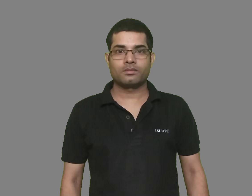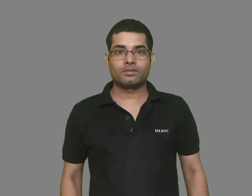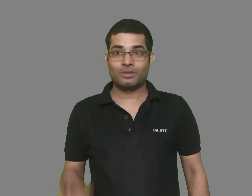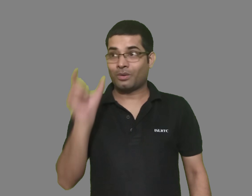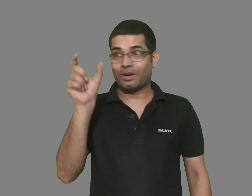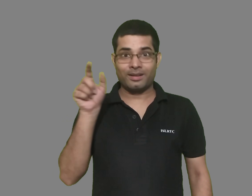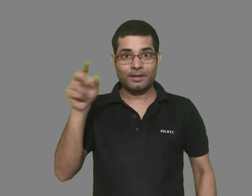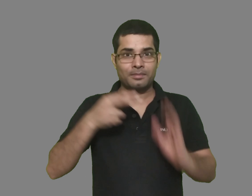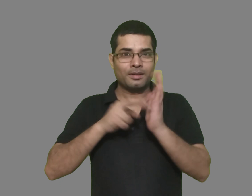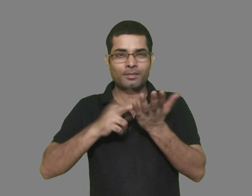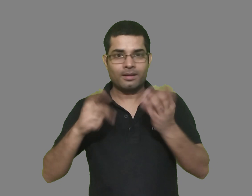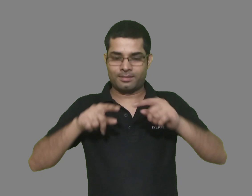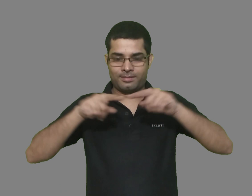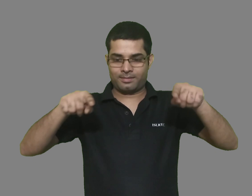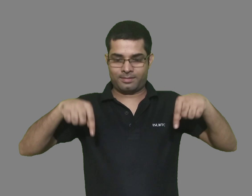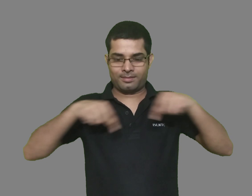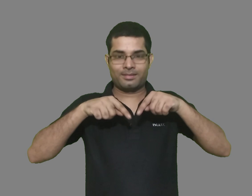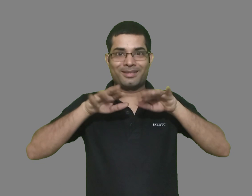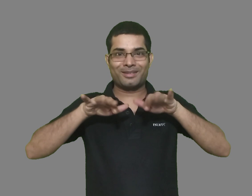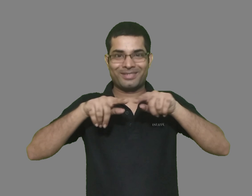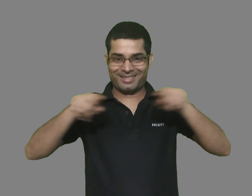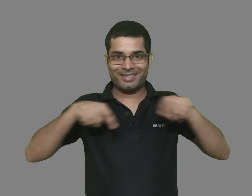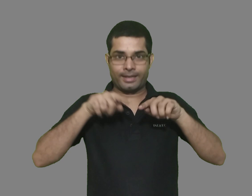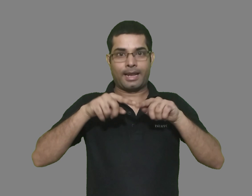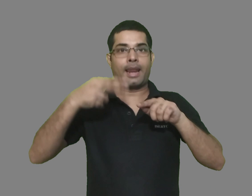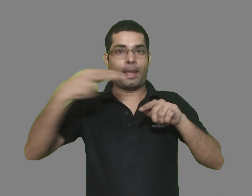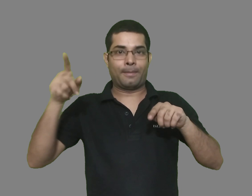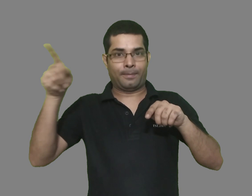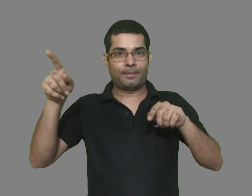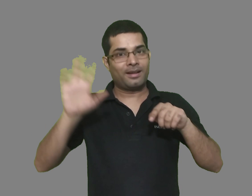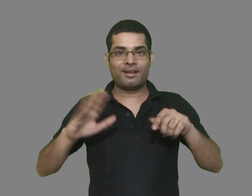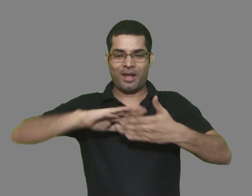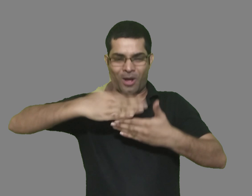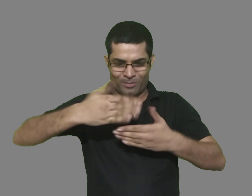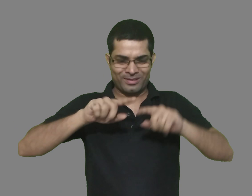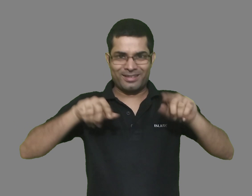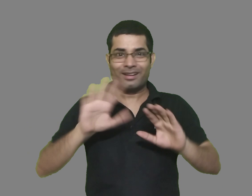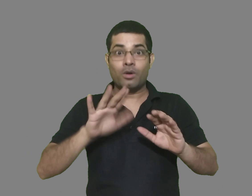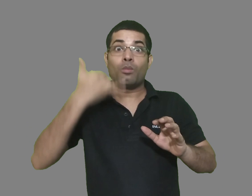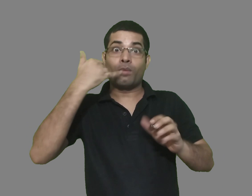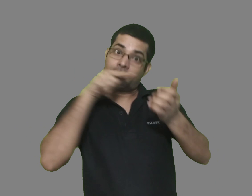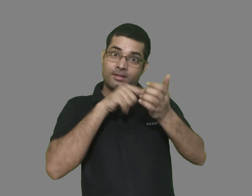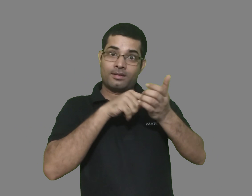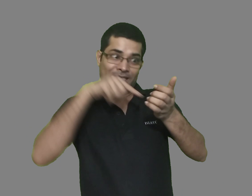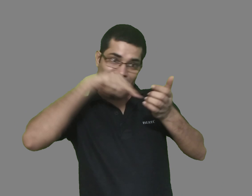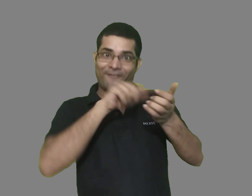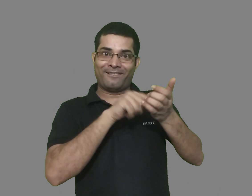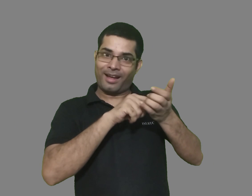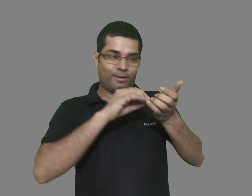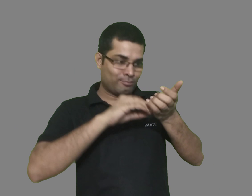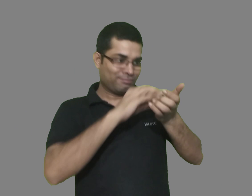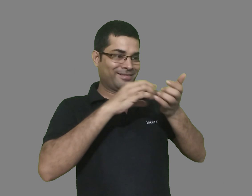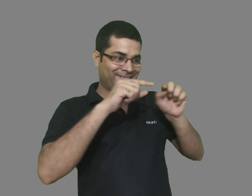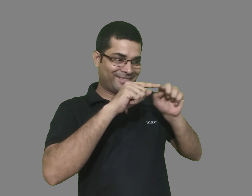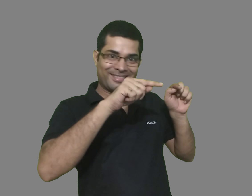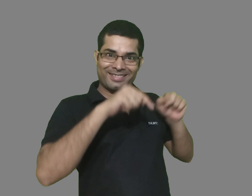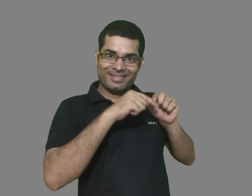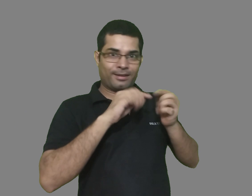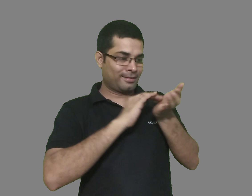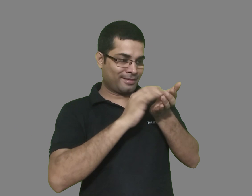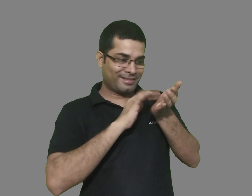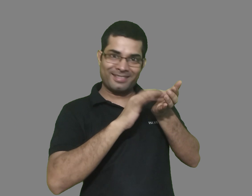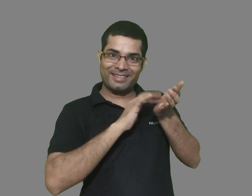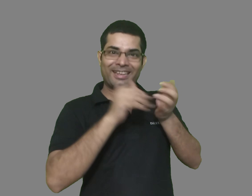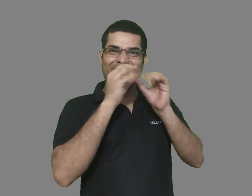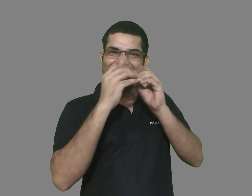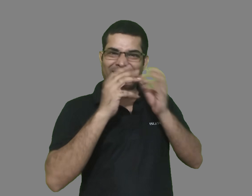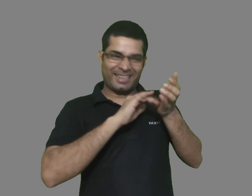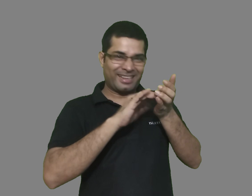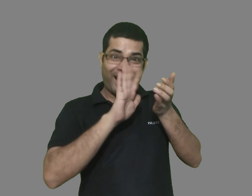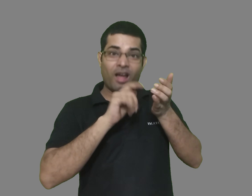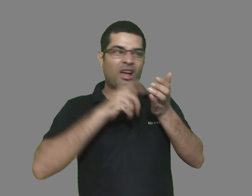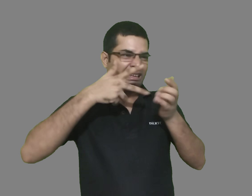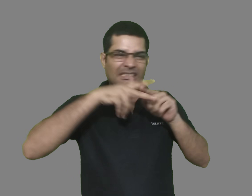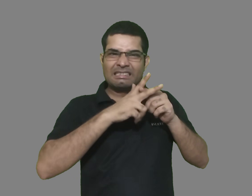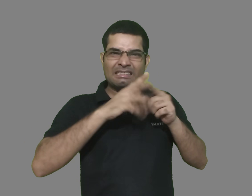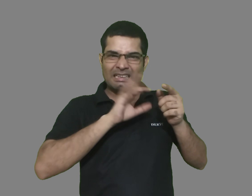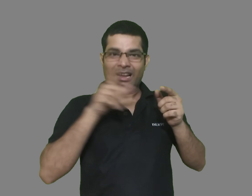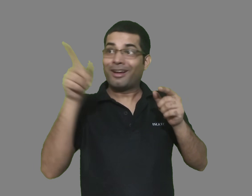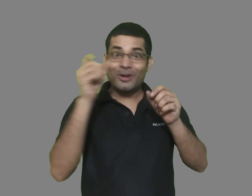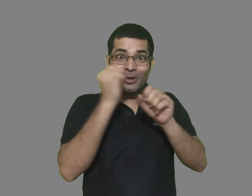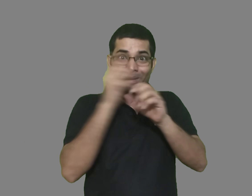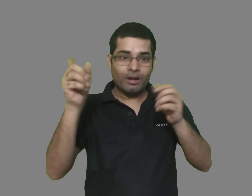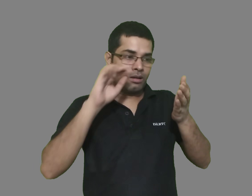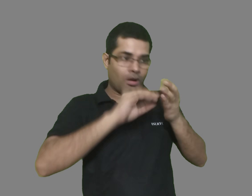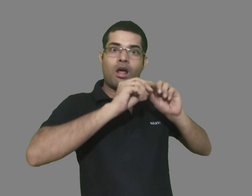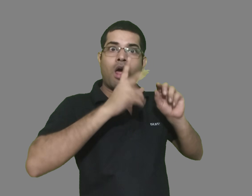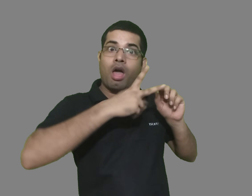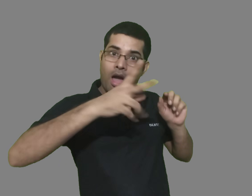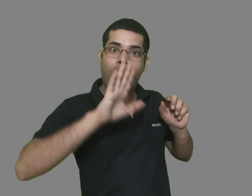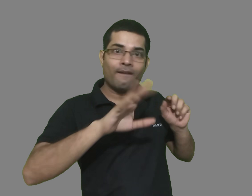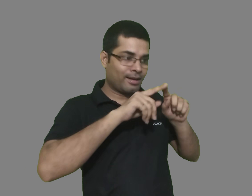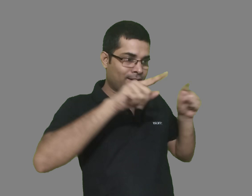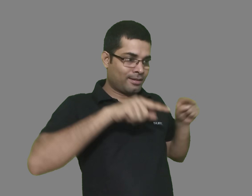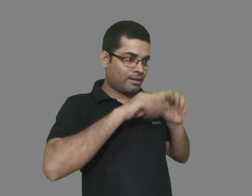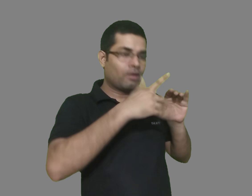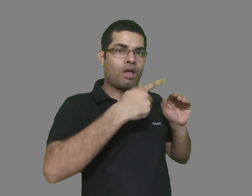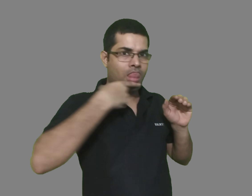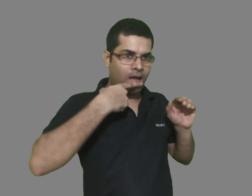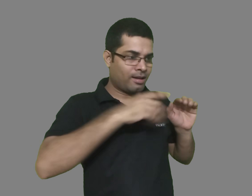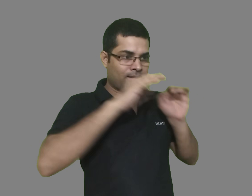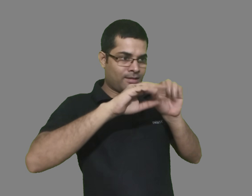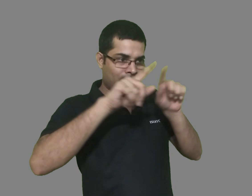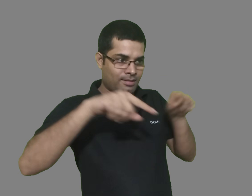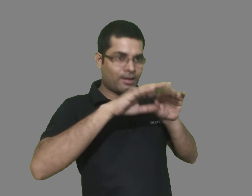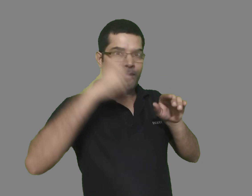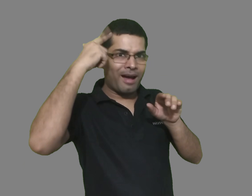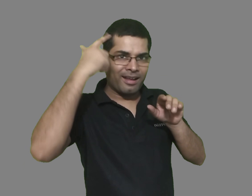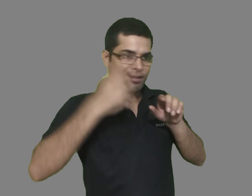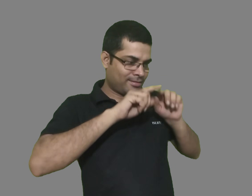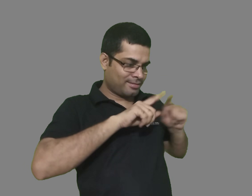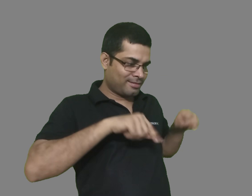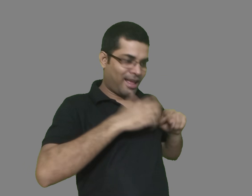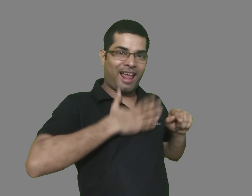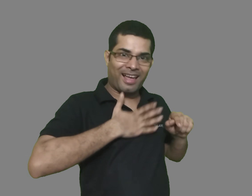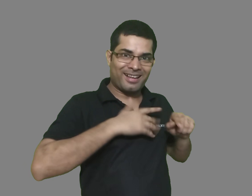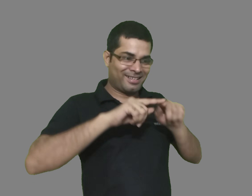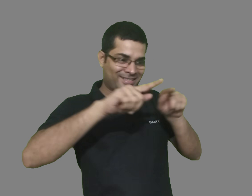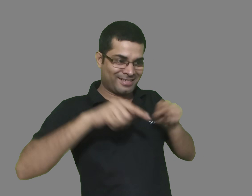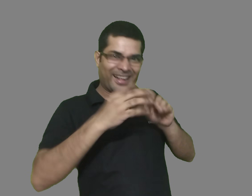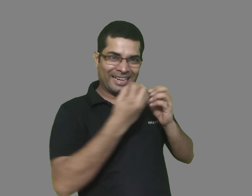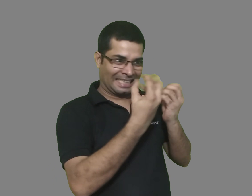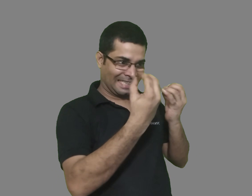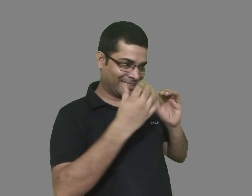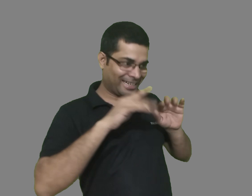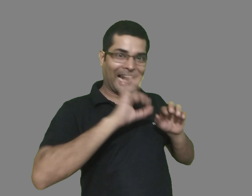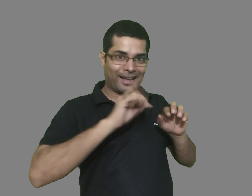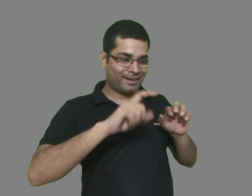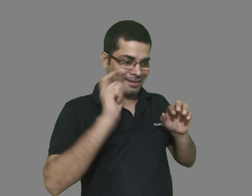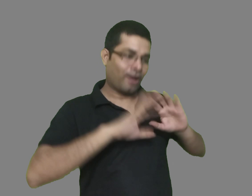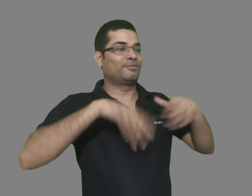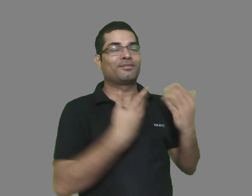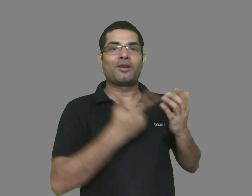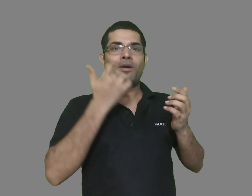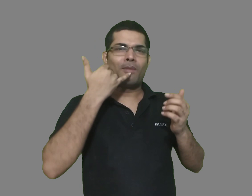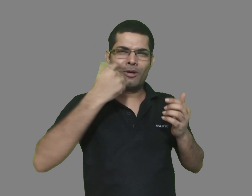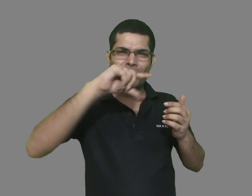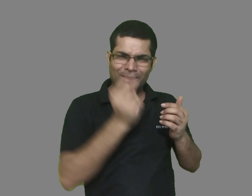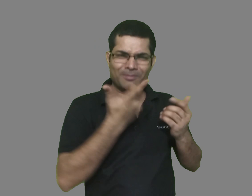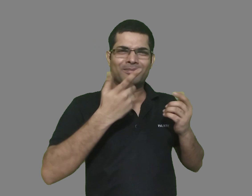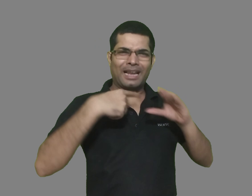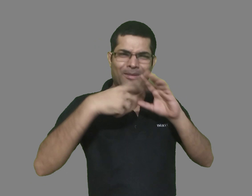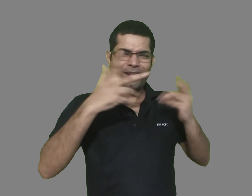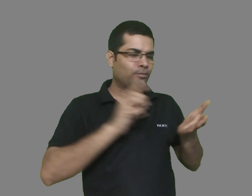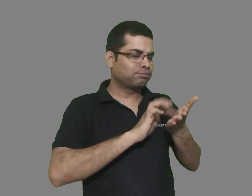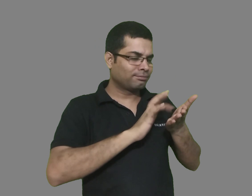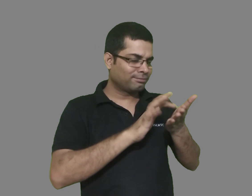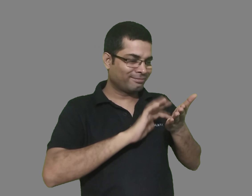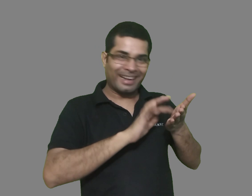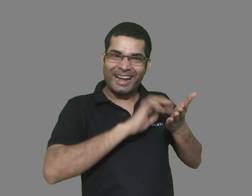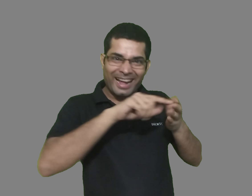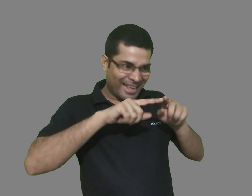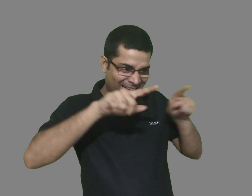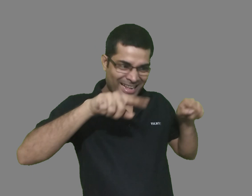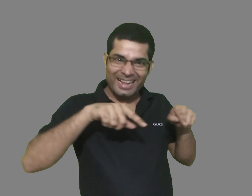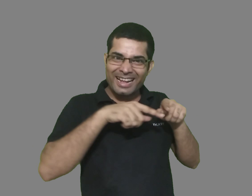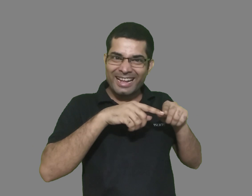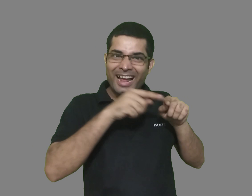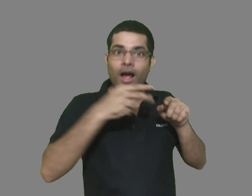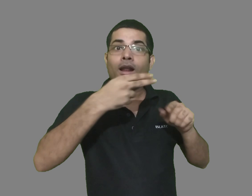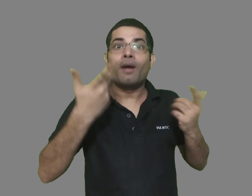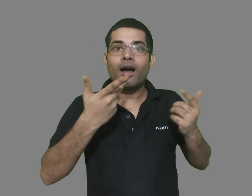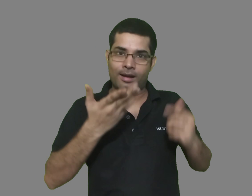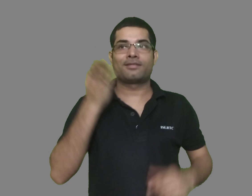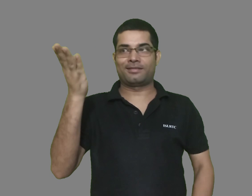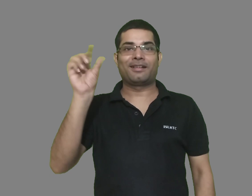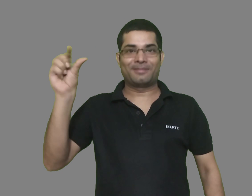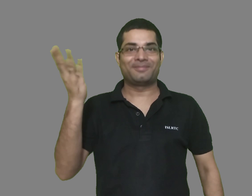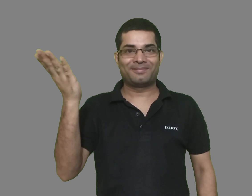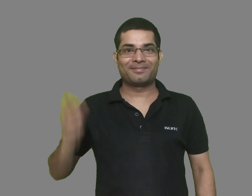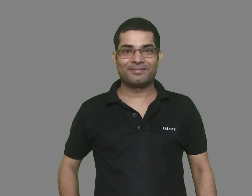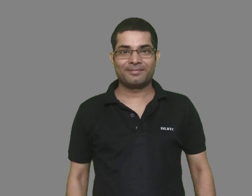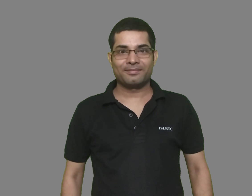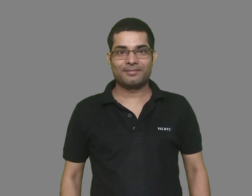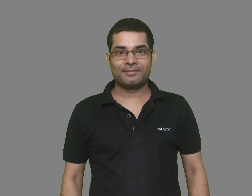G Boards